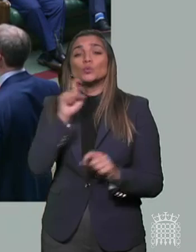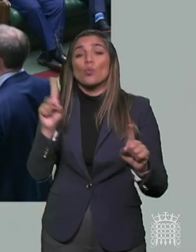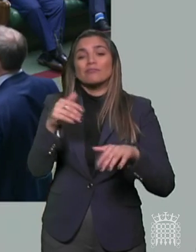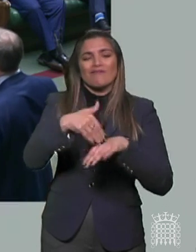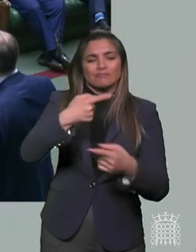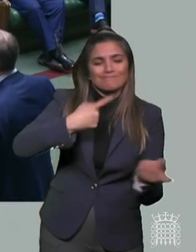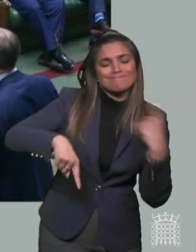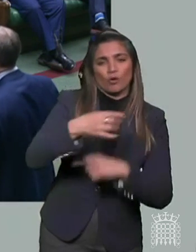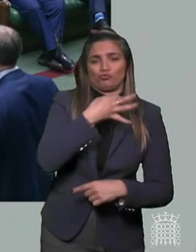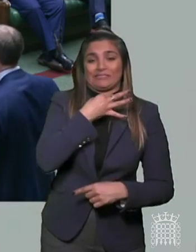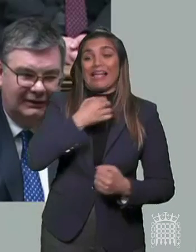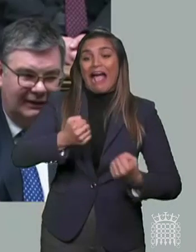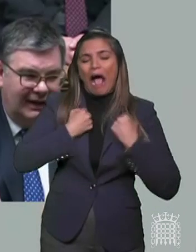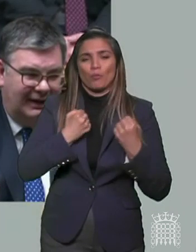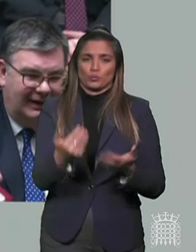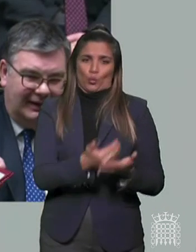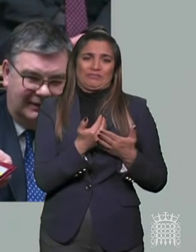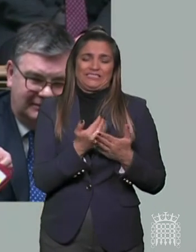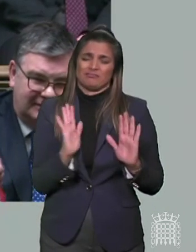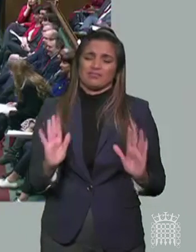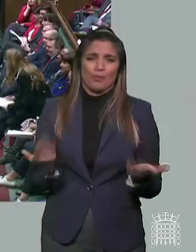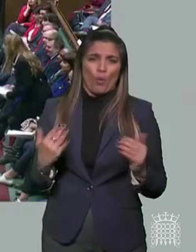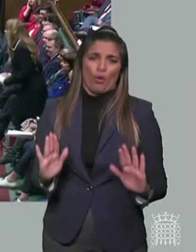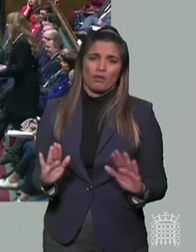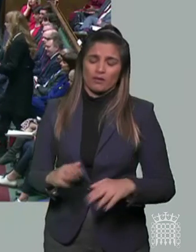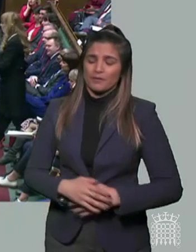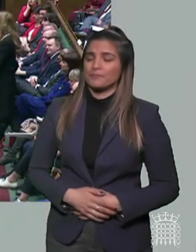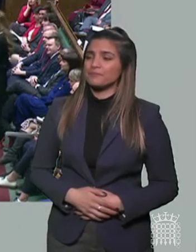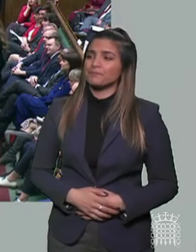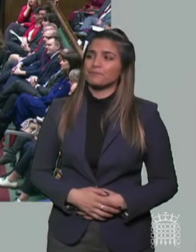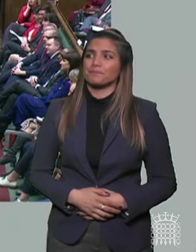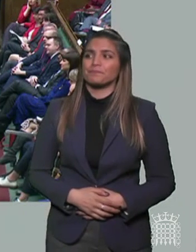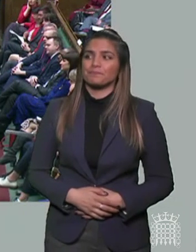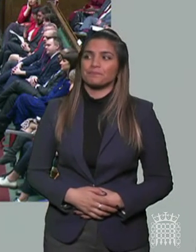A Labour Government would put at risk our security. We are doing everything that we can to protect it.